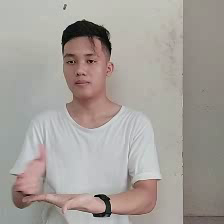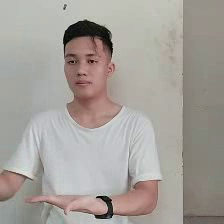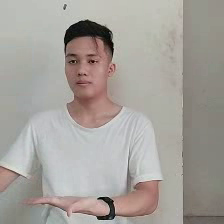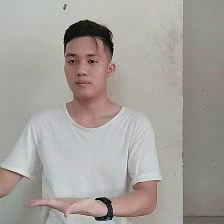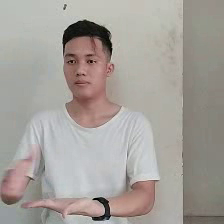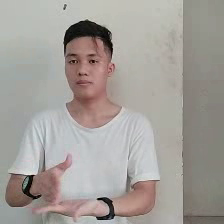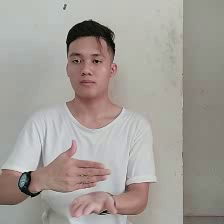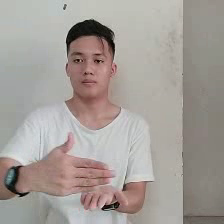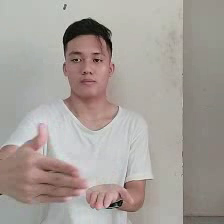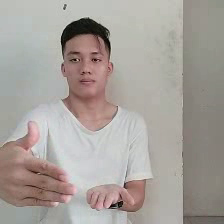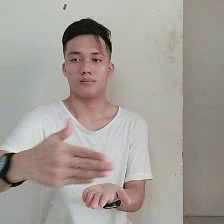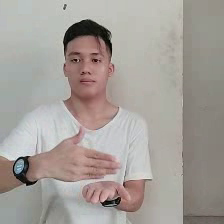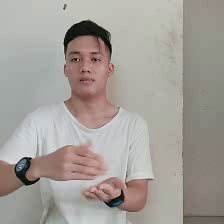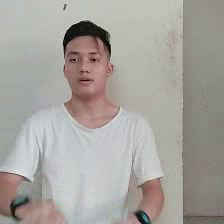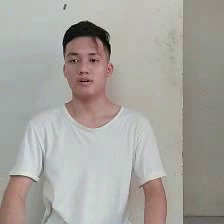San sẻ